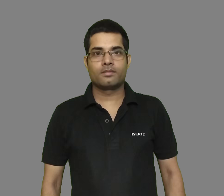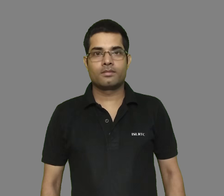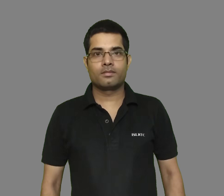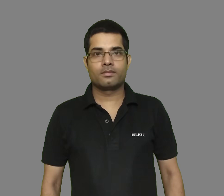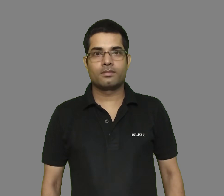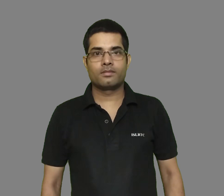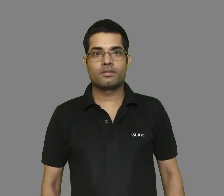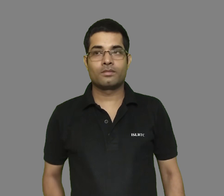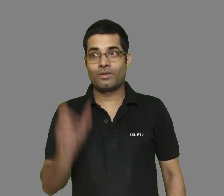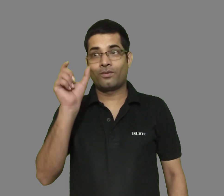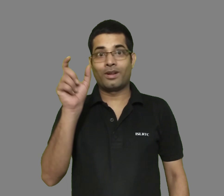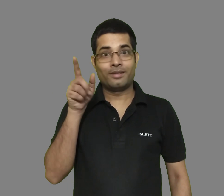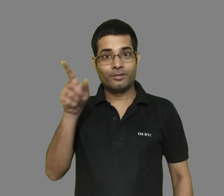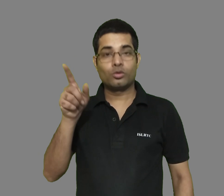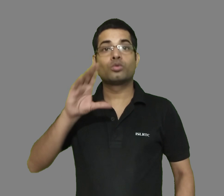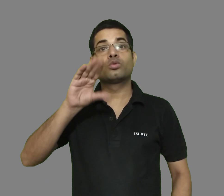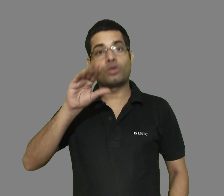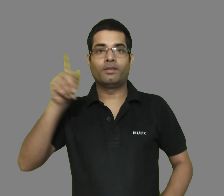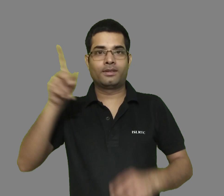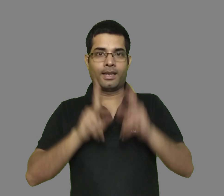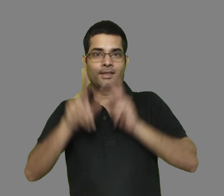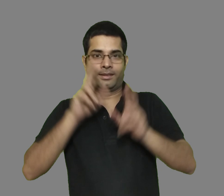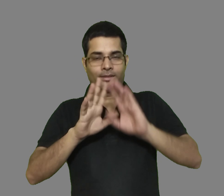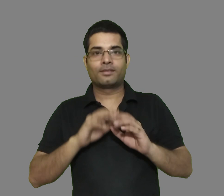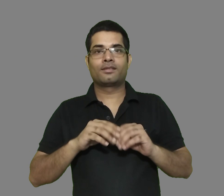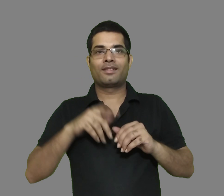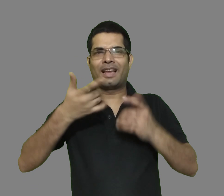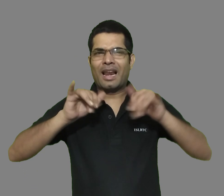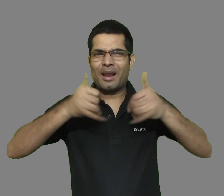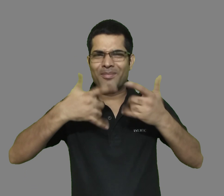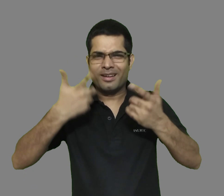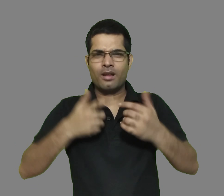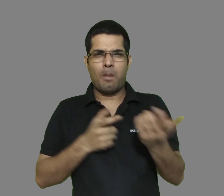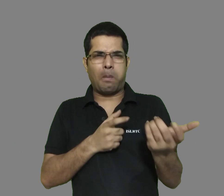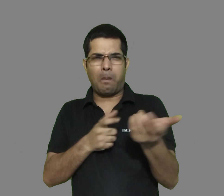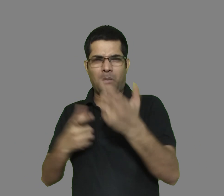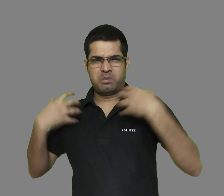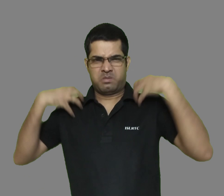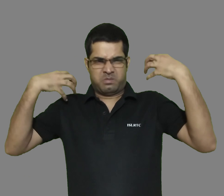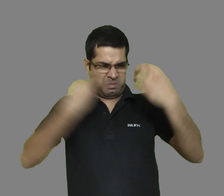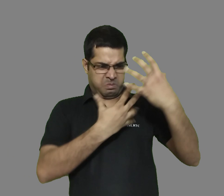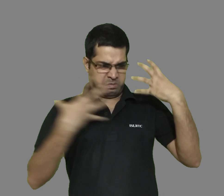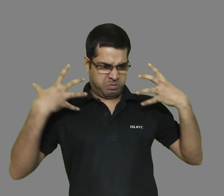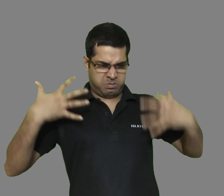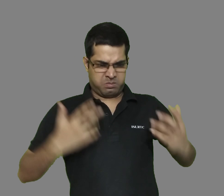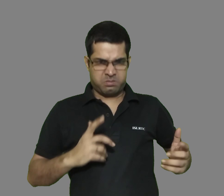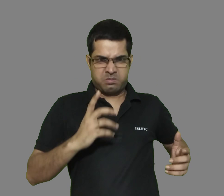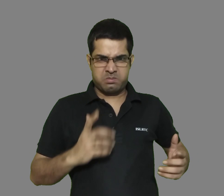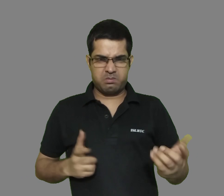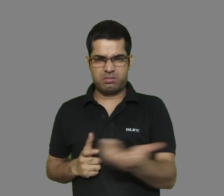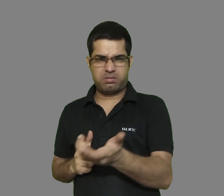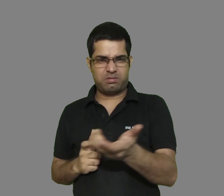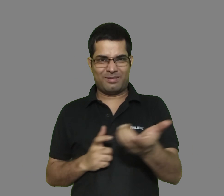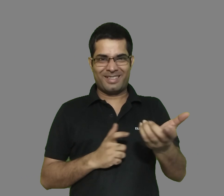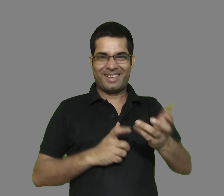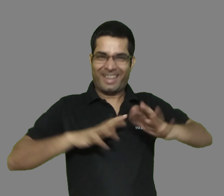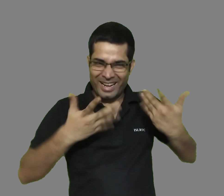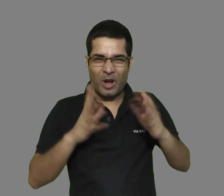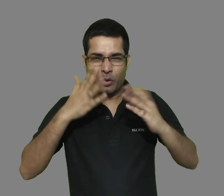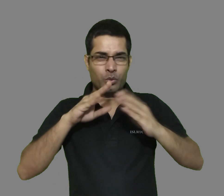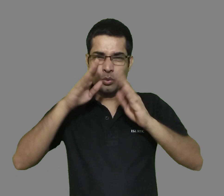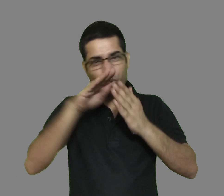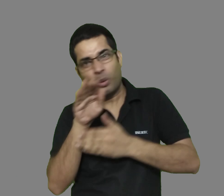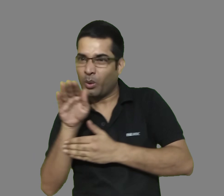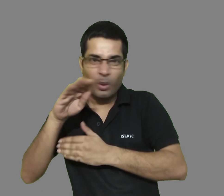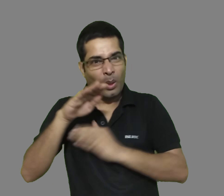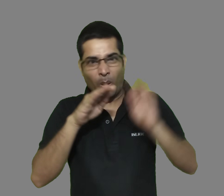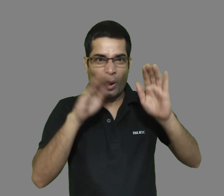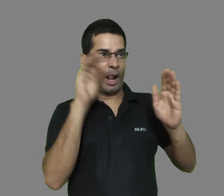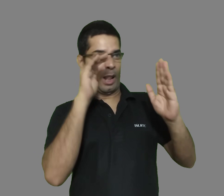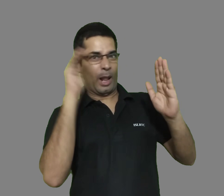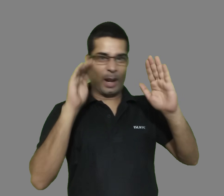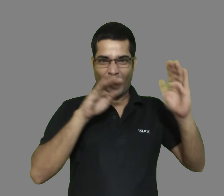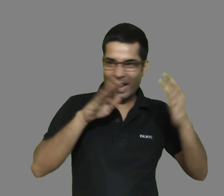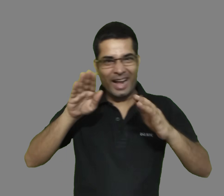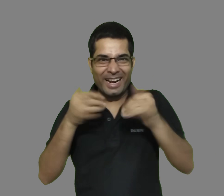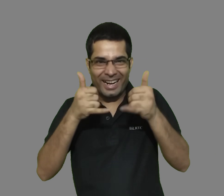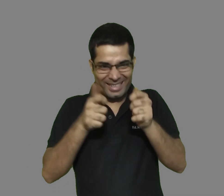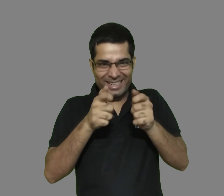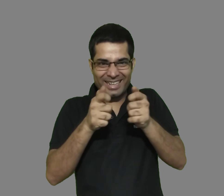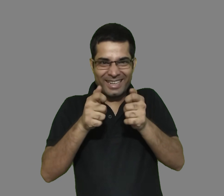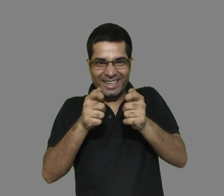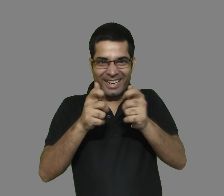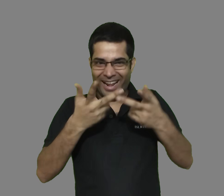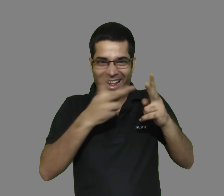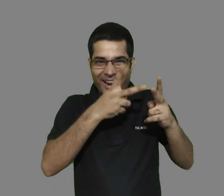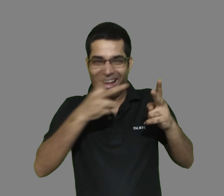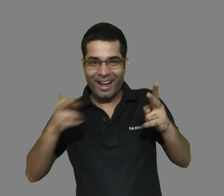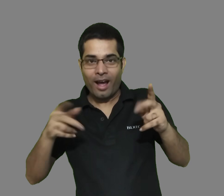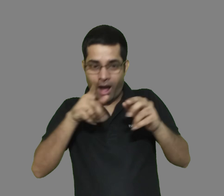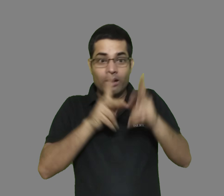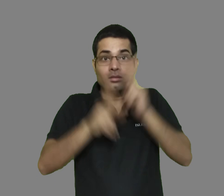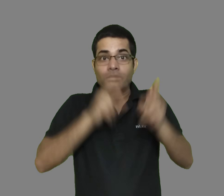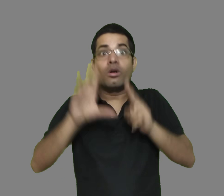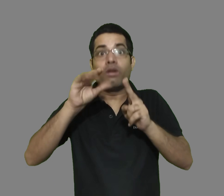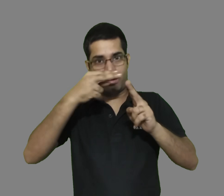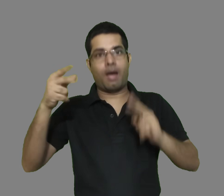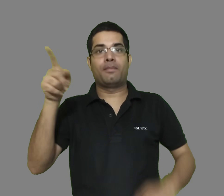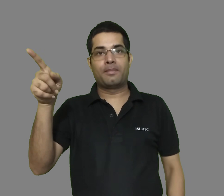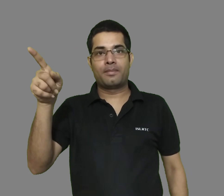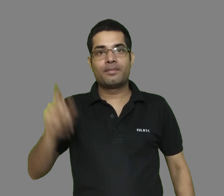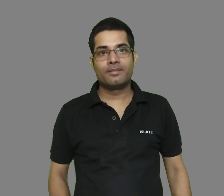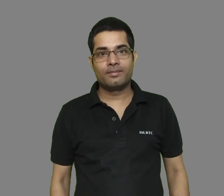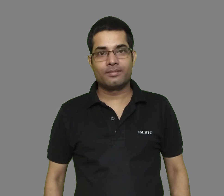Maya